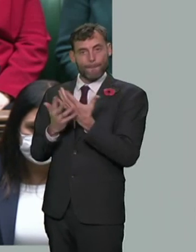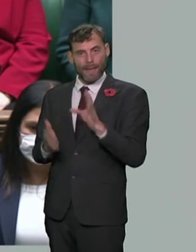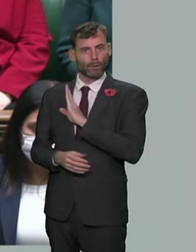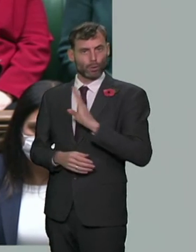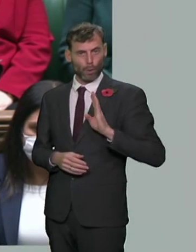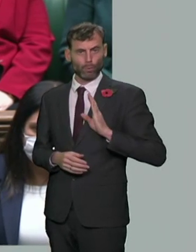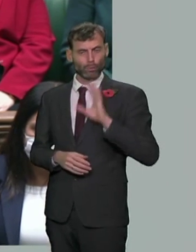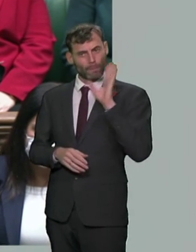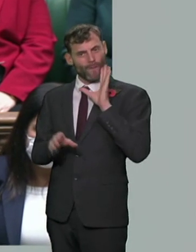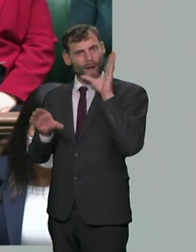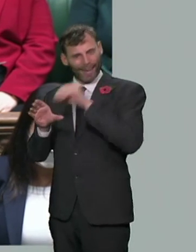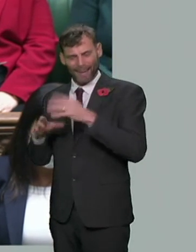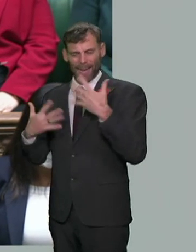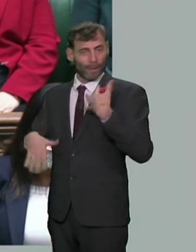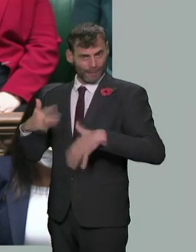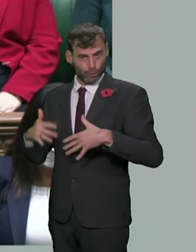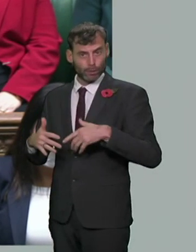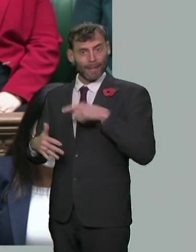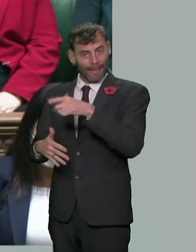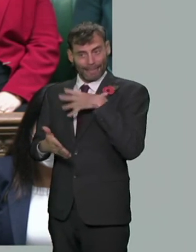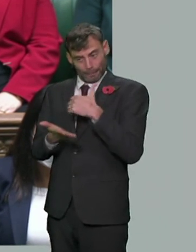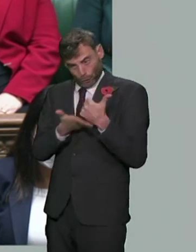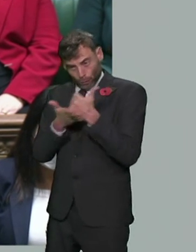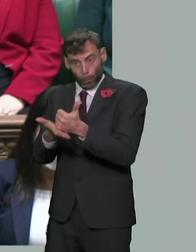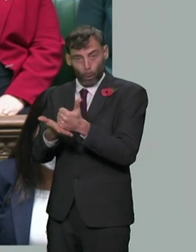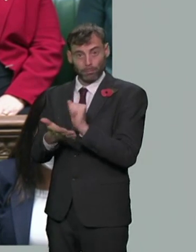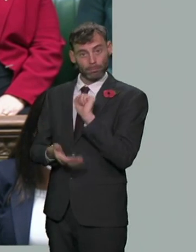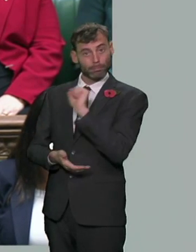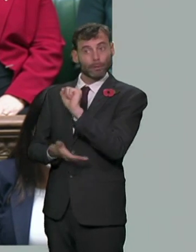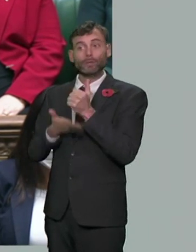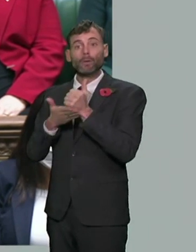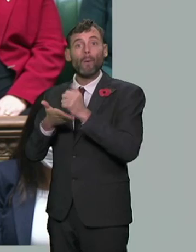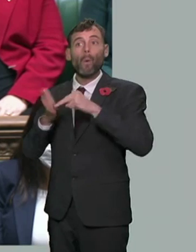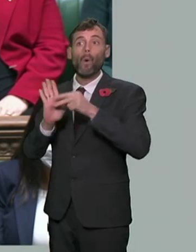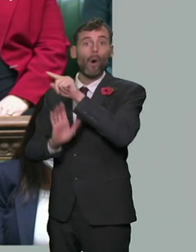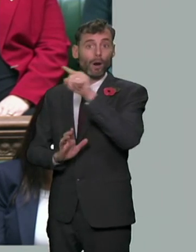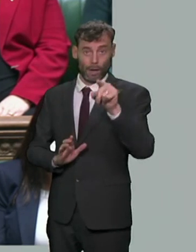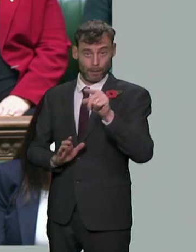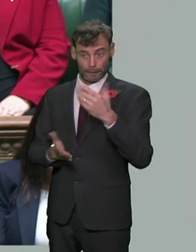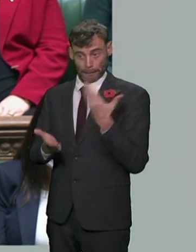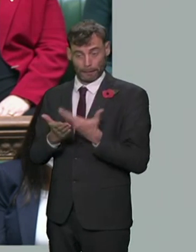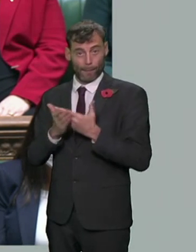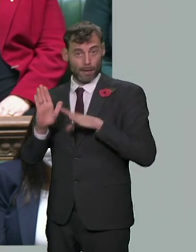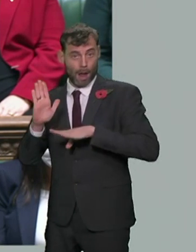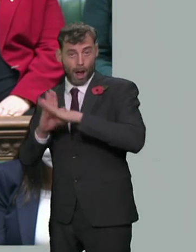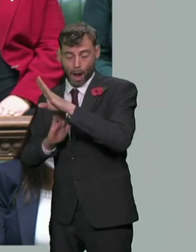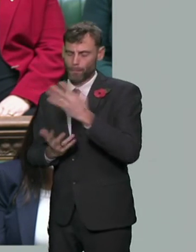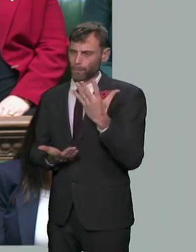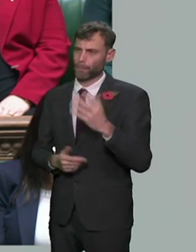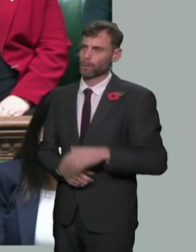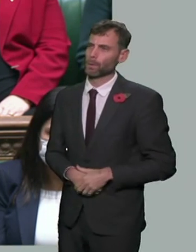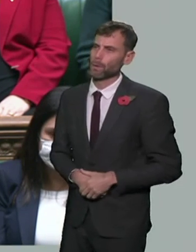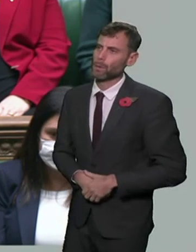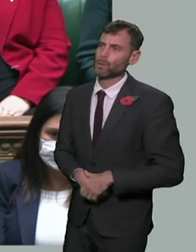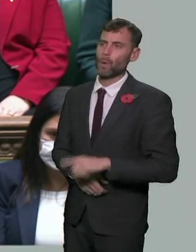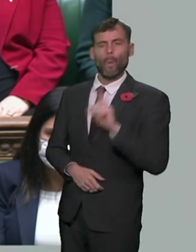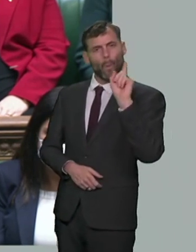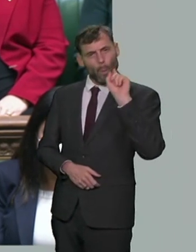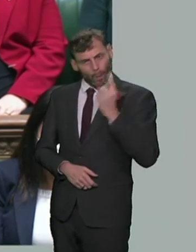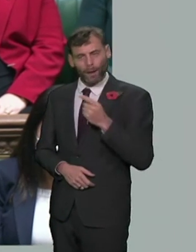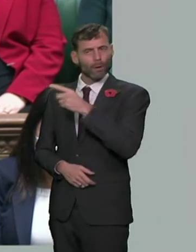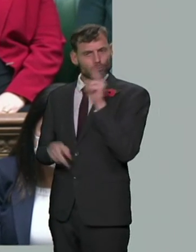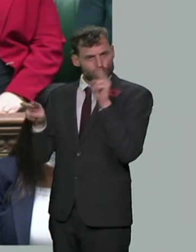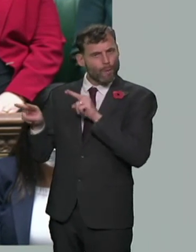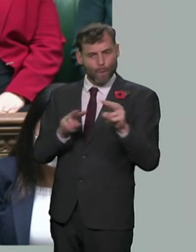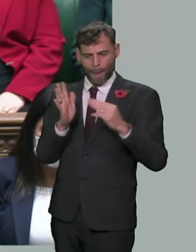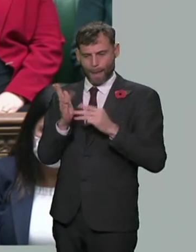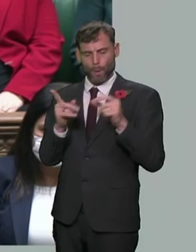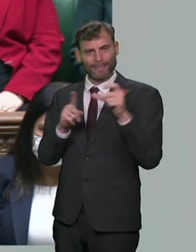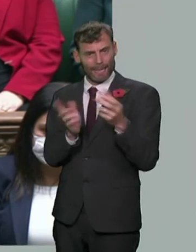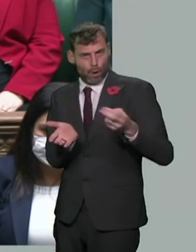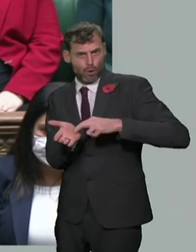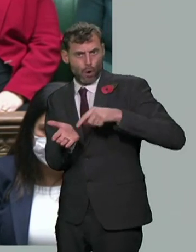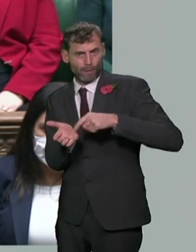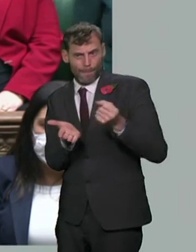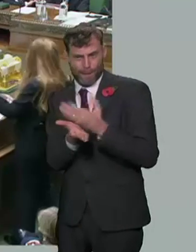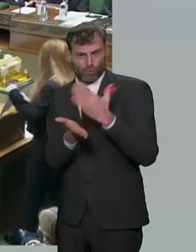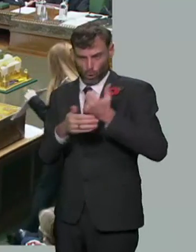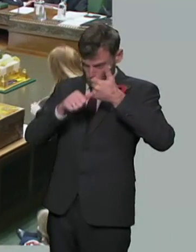So will the Prime Minister match our proposal to reinvest the £35 million saved from cancelled Ministry of Defence contracts to support our veterans, who surely deserve it?